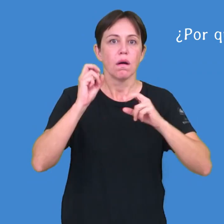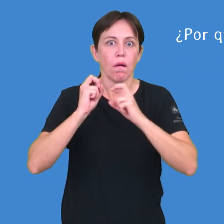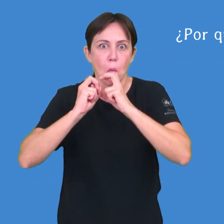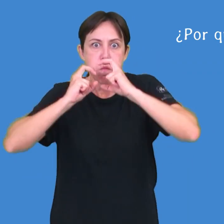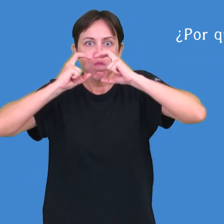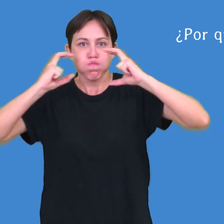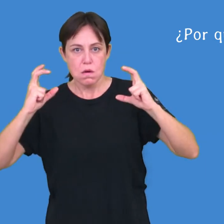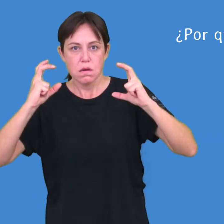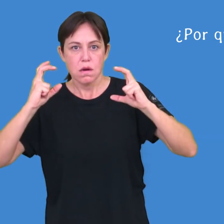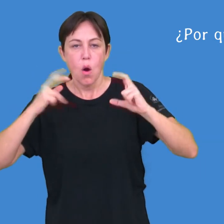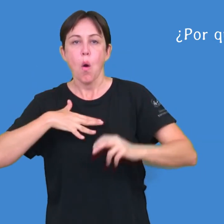gordo